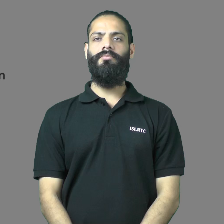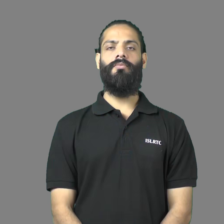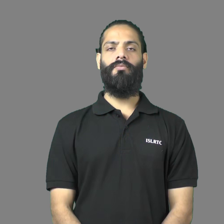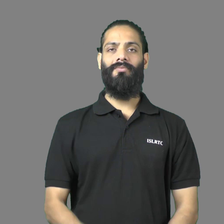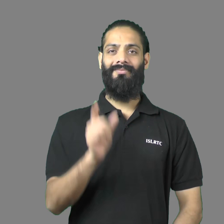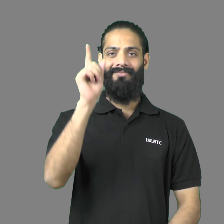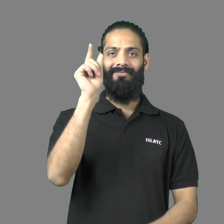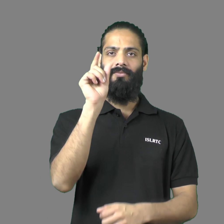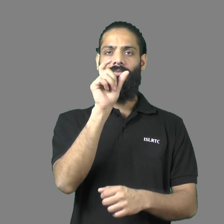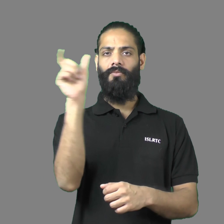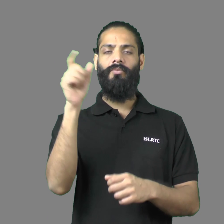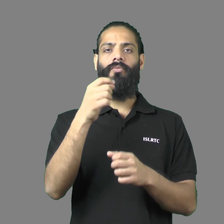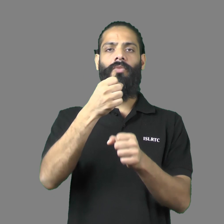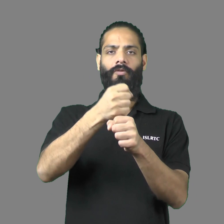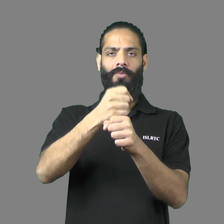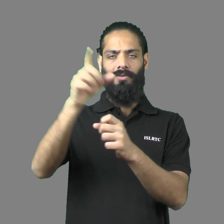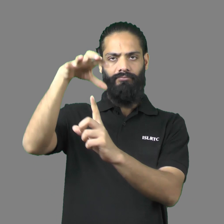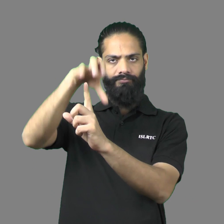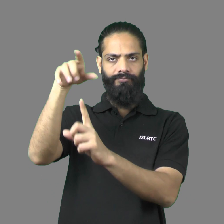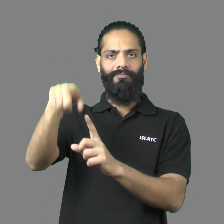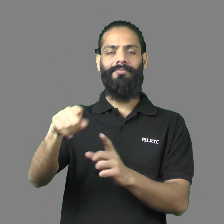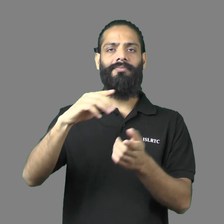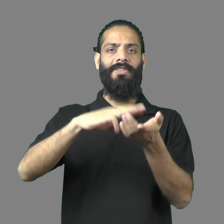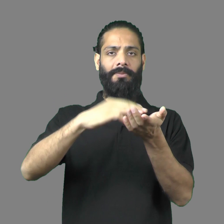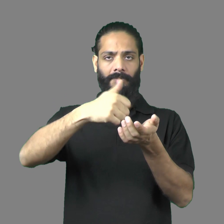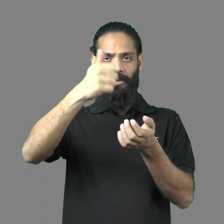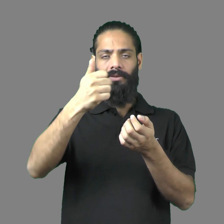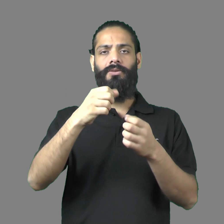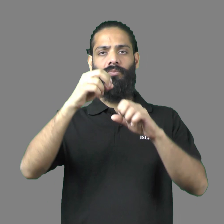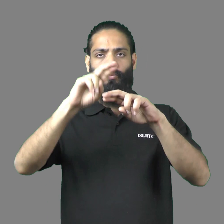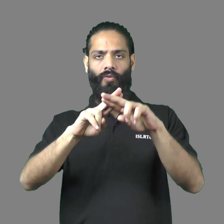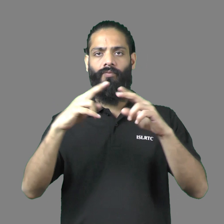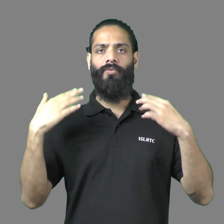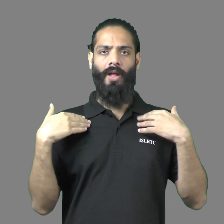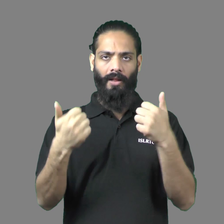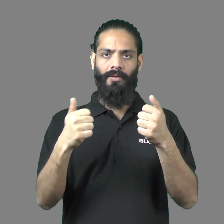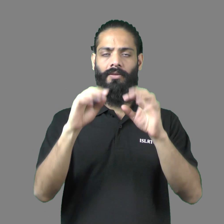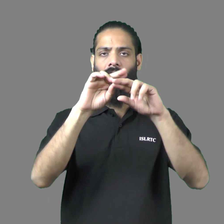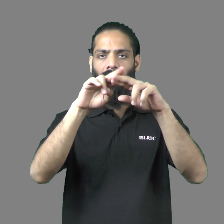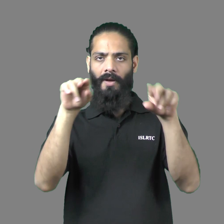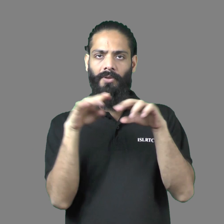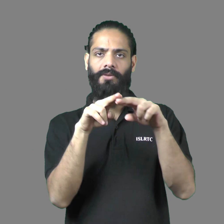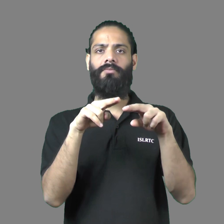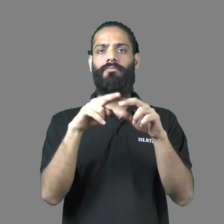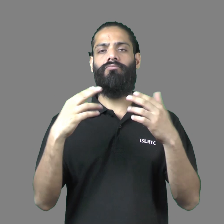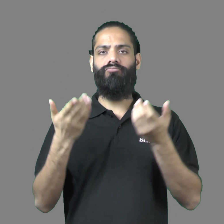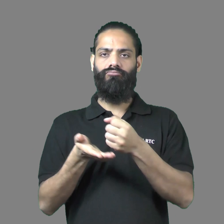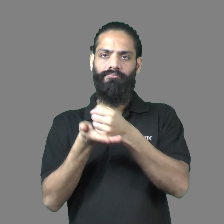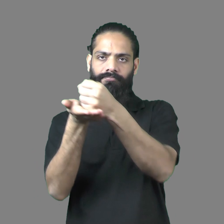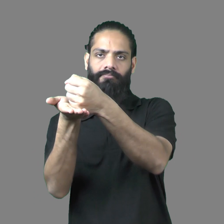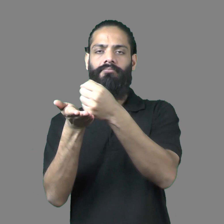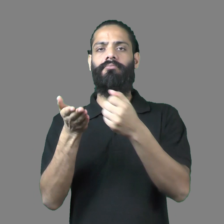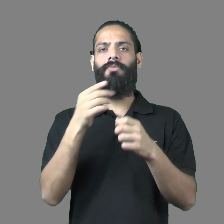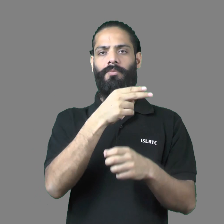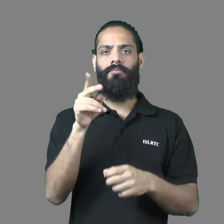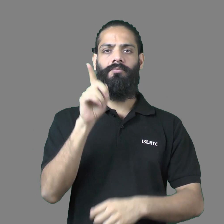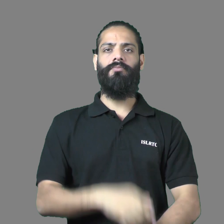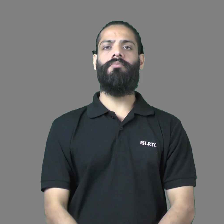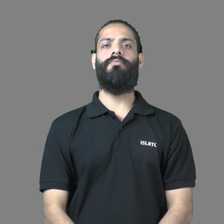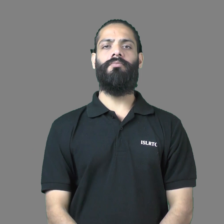Ministry of Health and Family Welfare (MHFW)